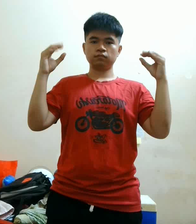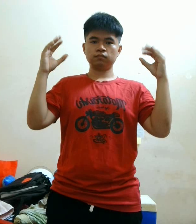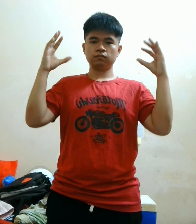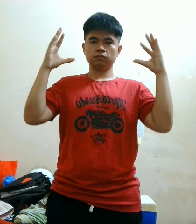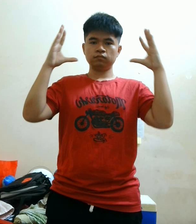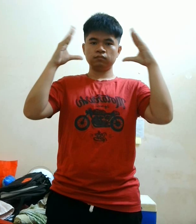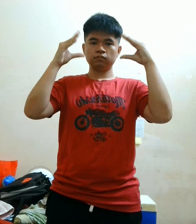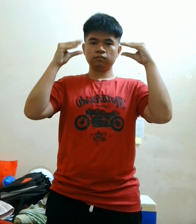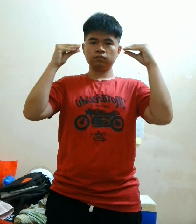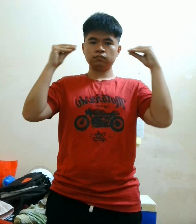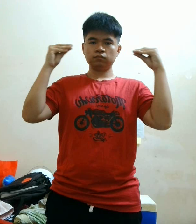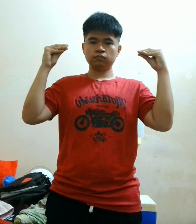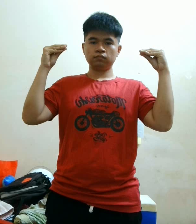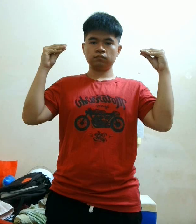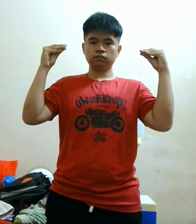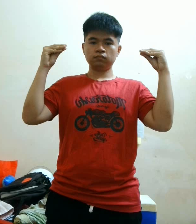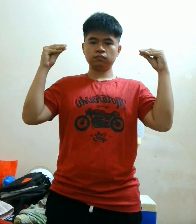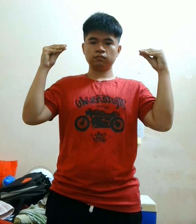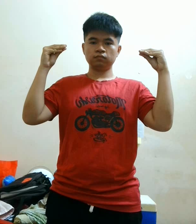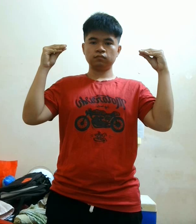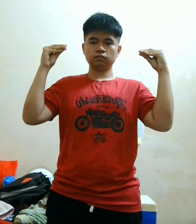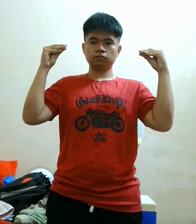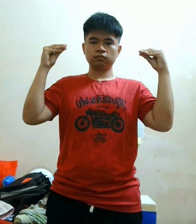buoi toi